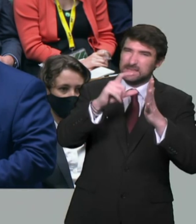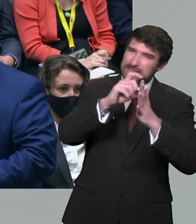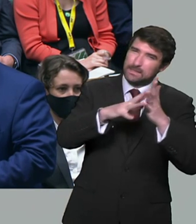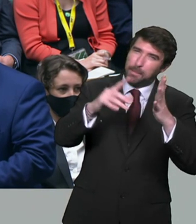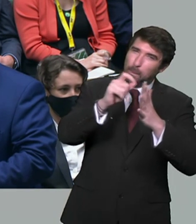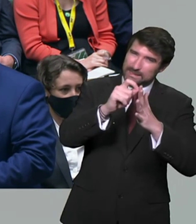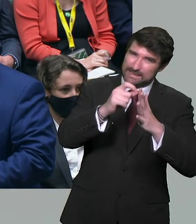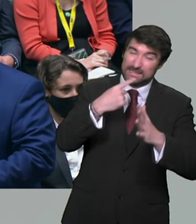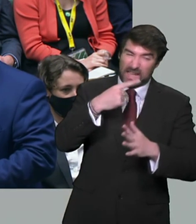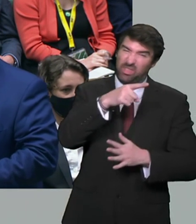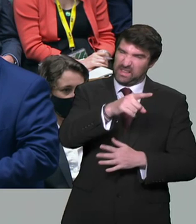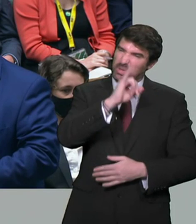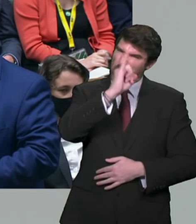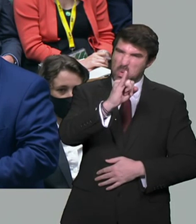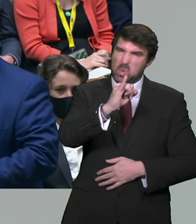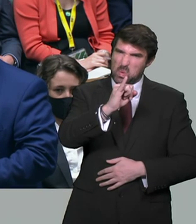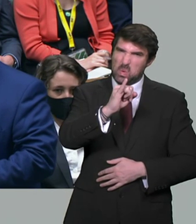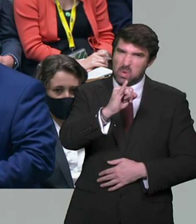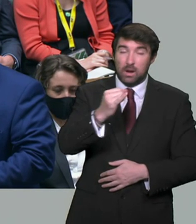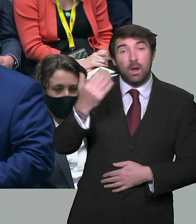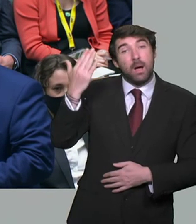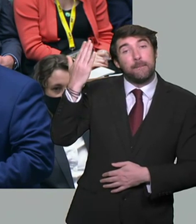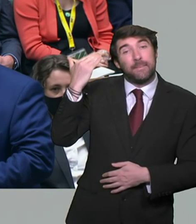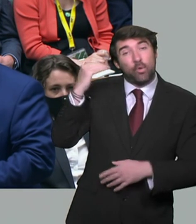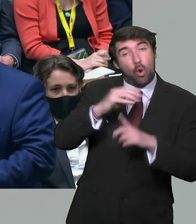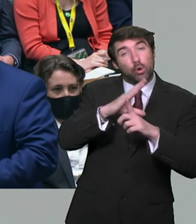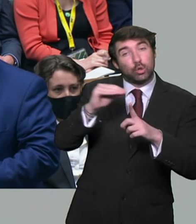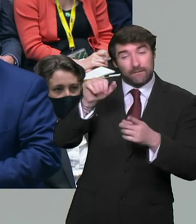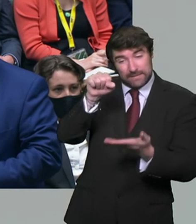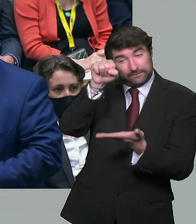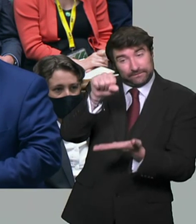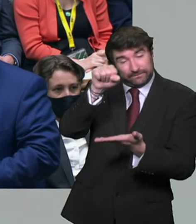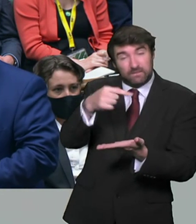A former Tory Chancellor has said this is the poor subsidising the rich.